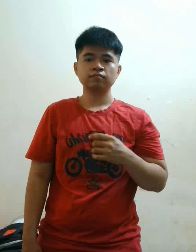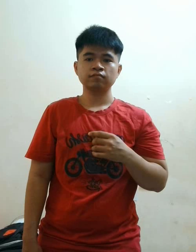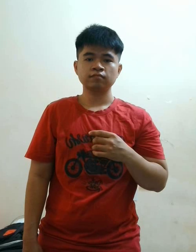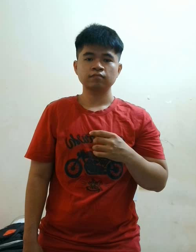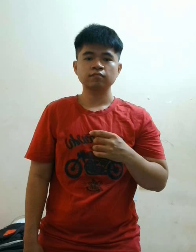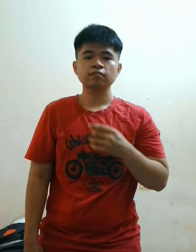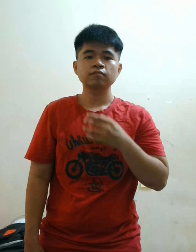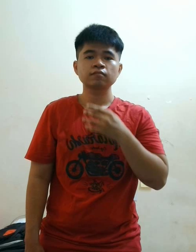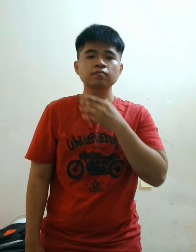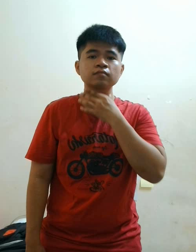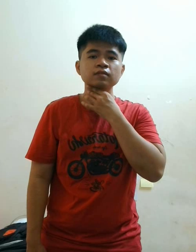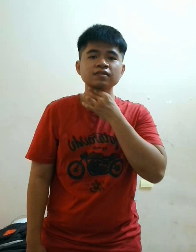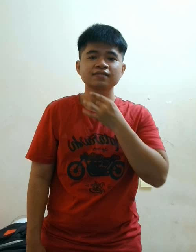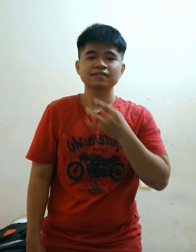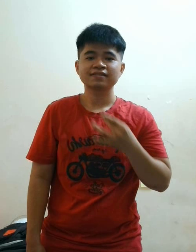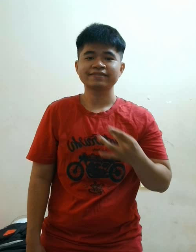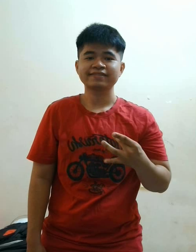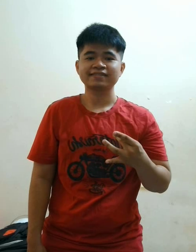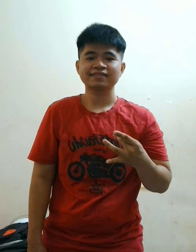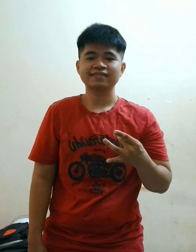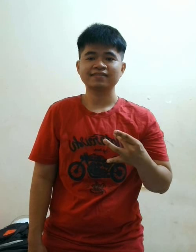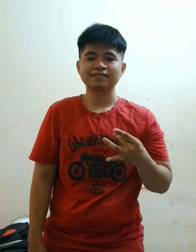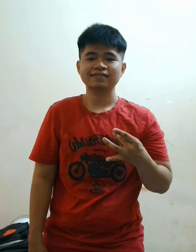thich